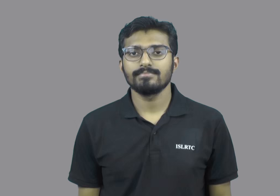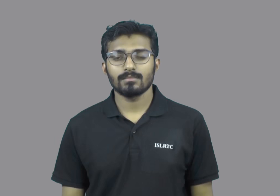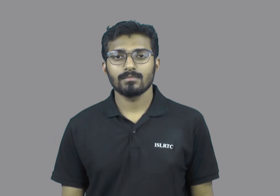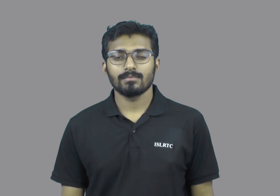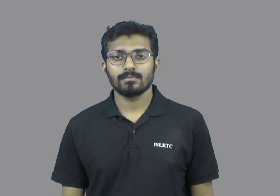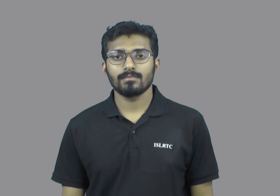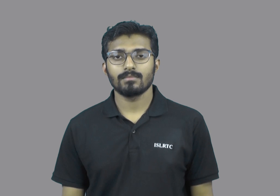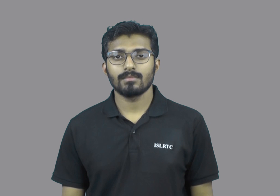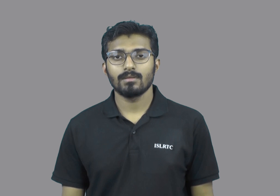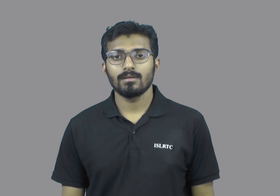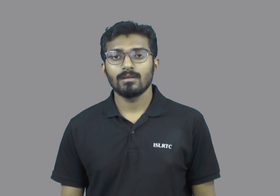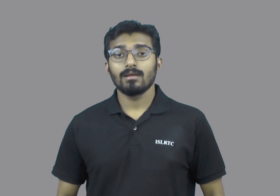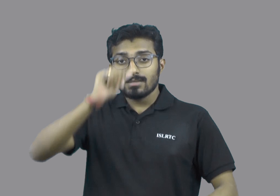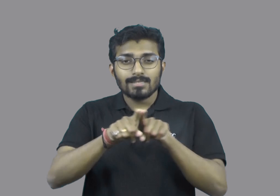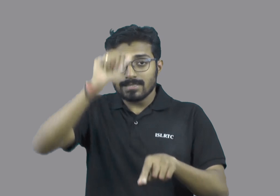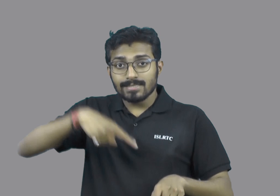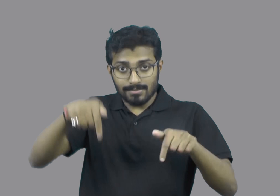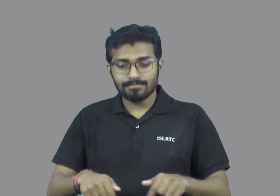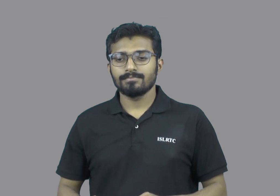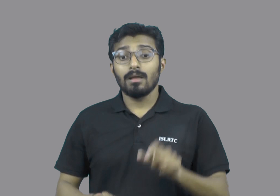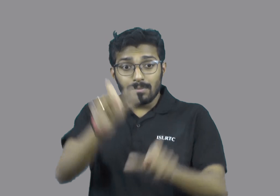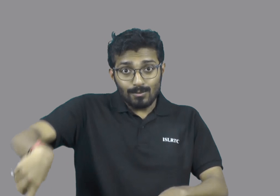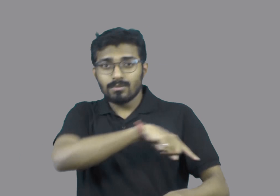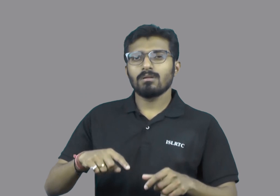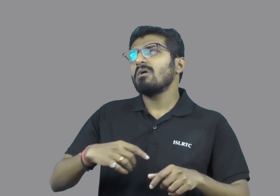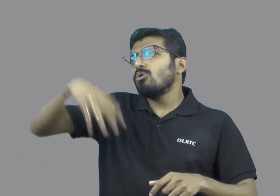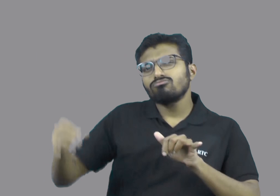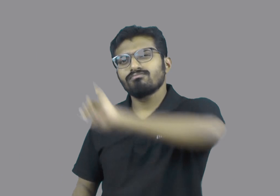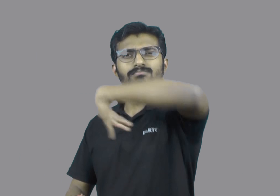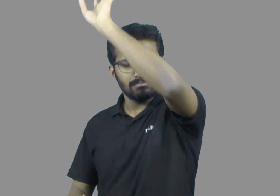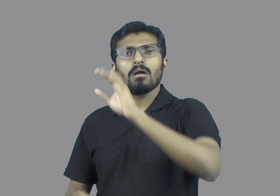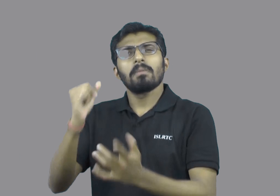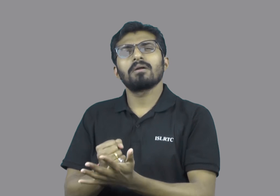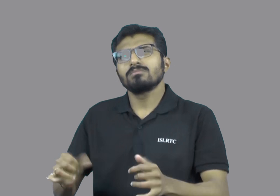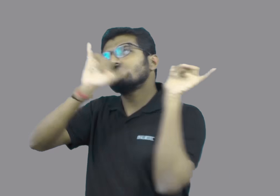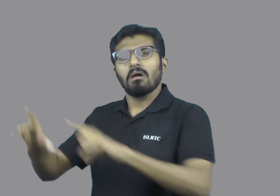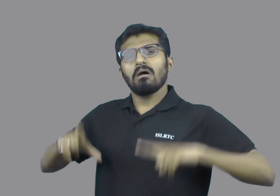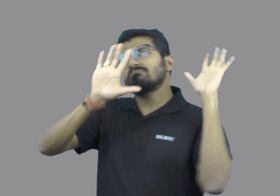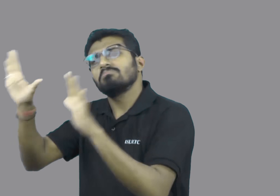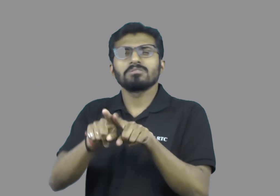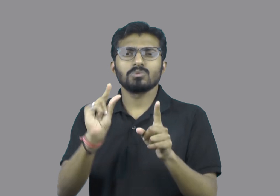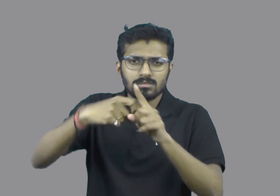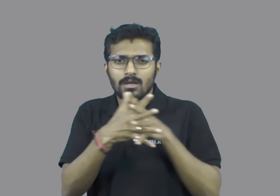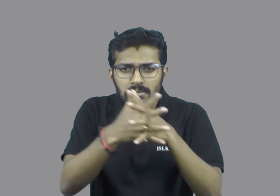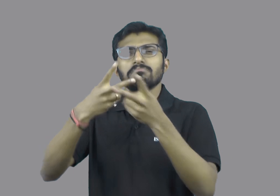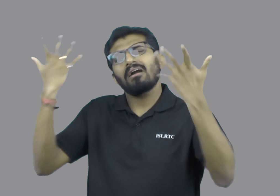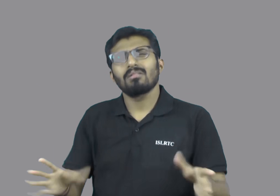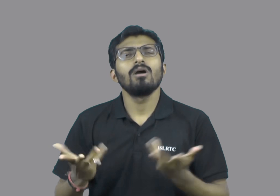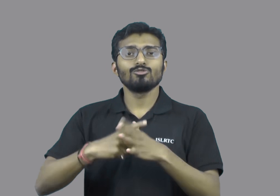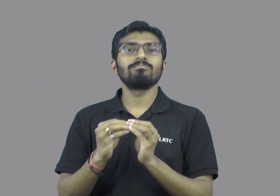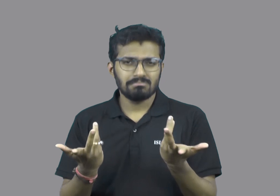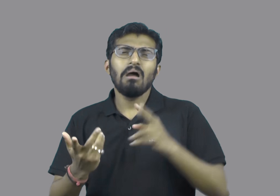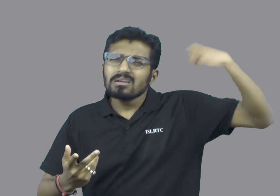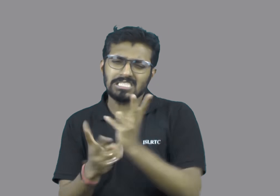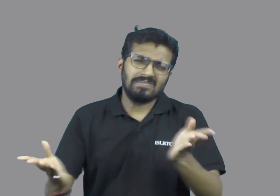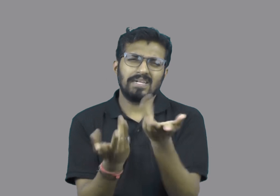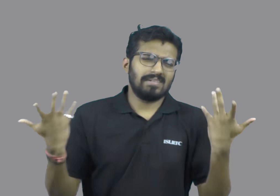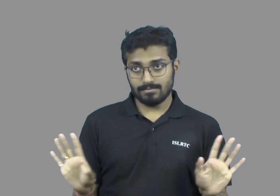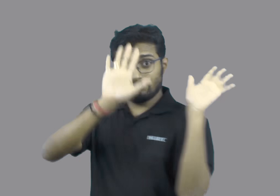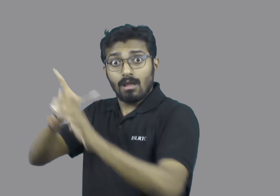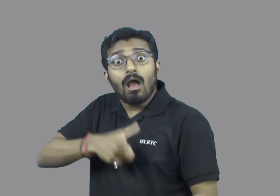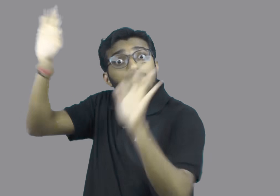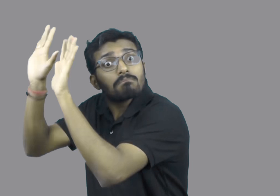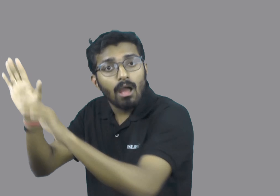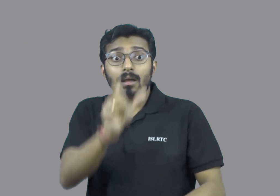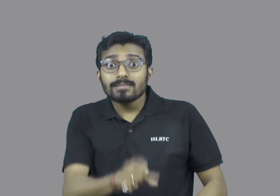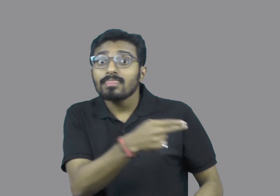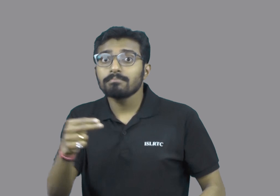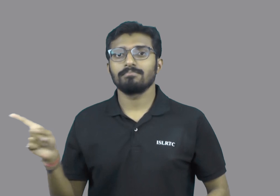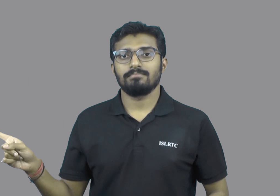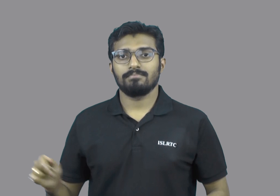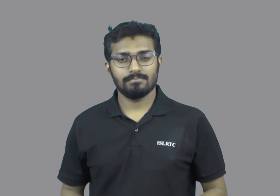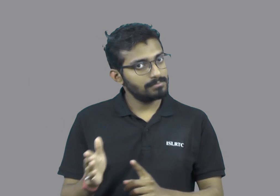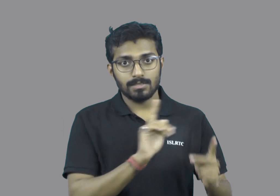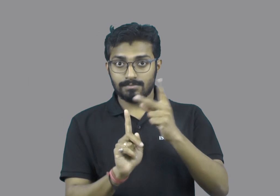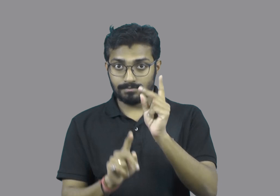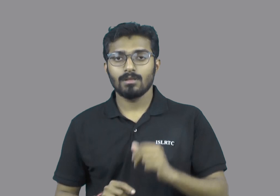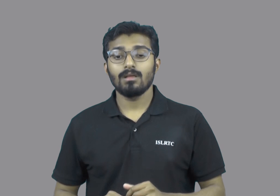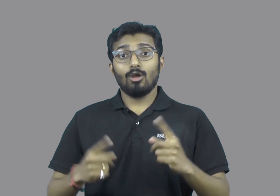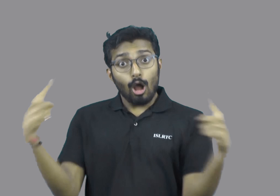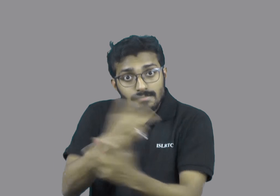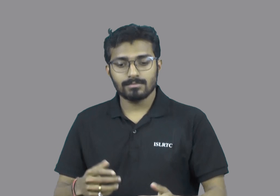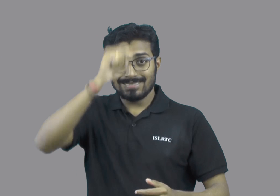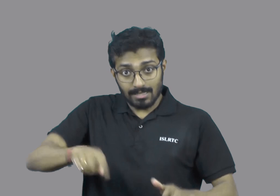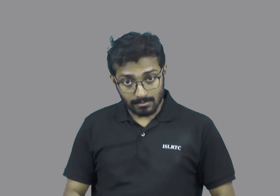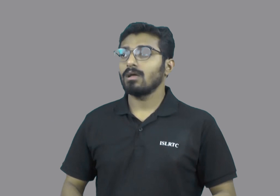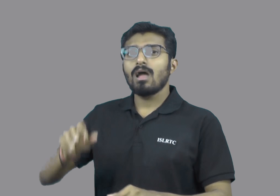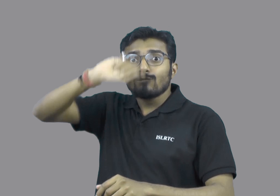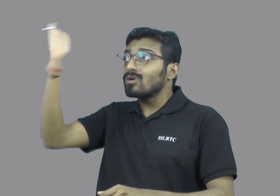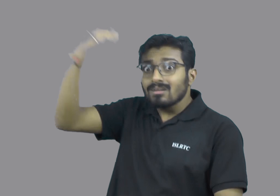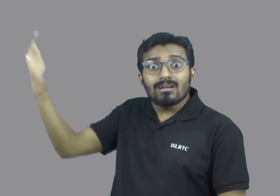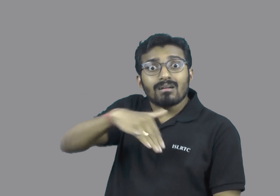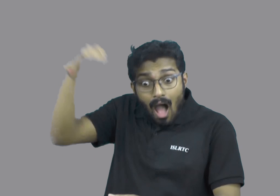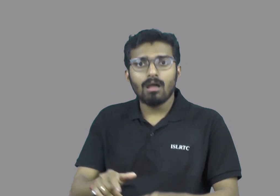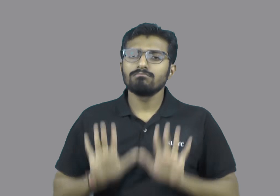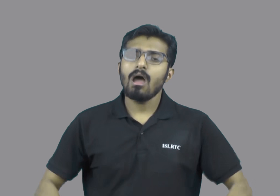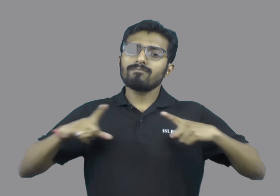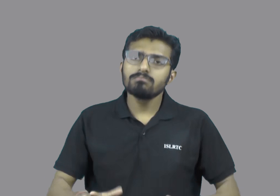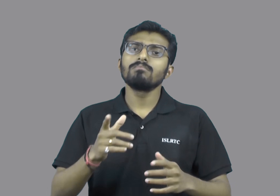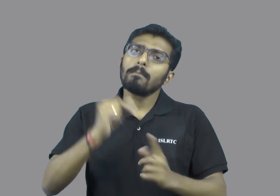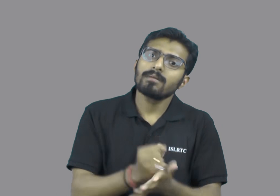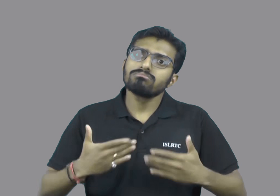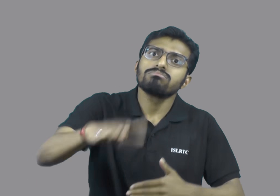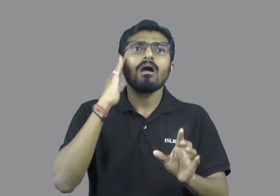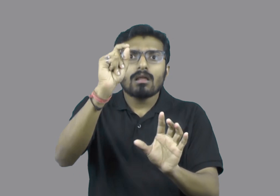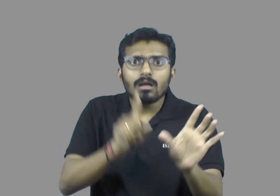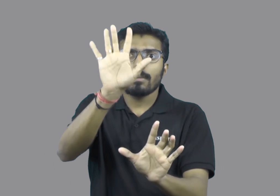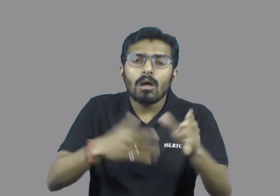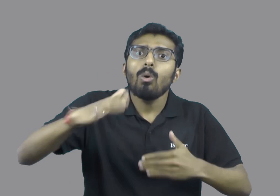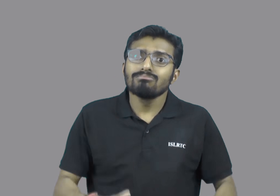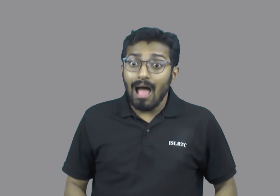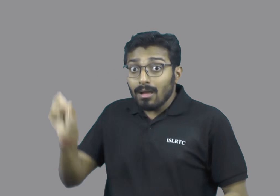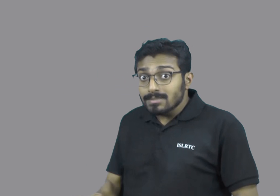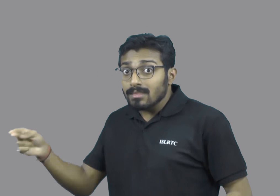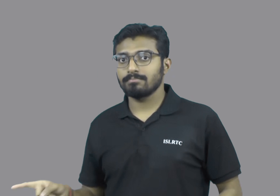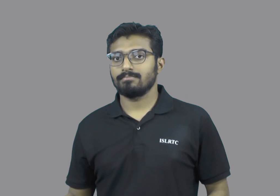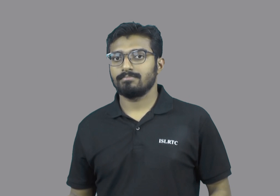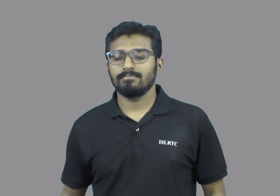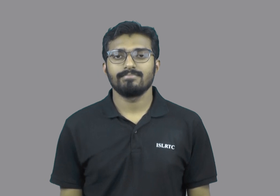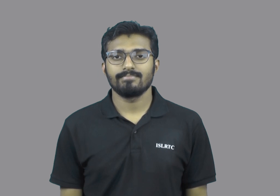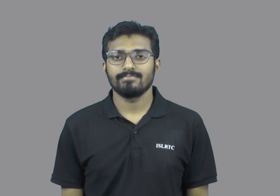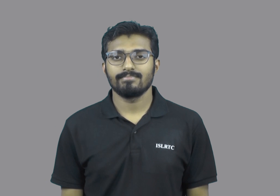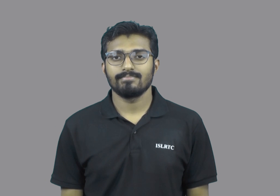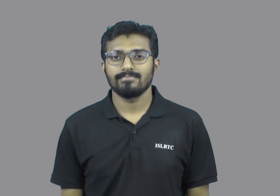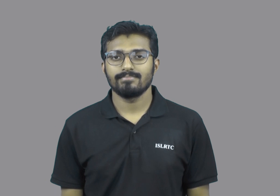Emigrants Immigrants